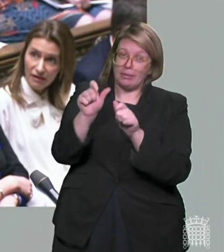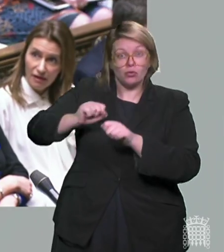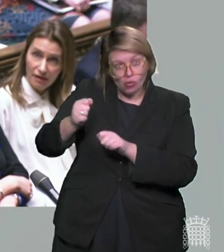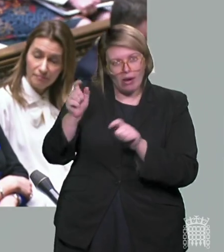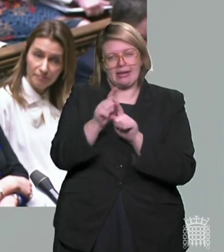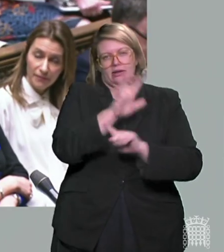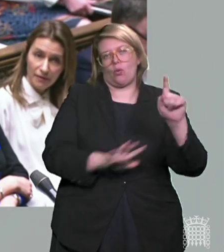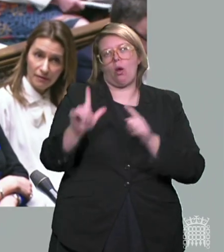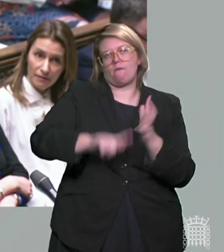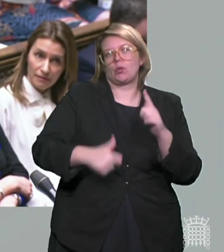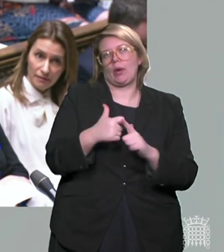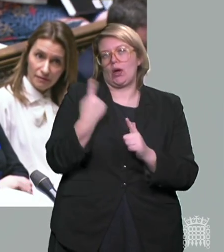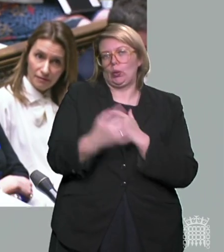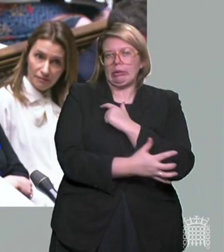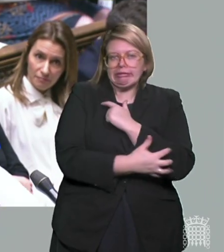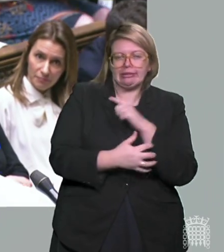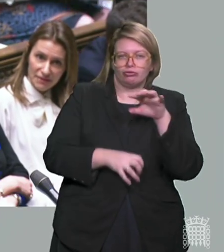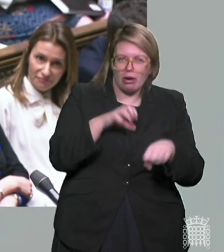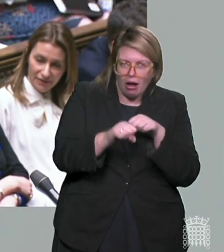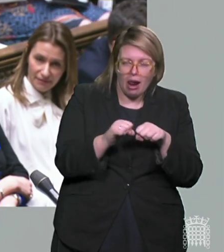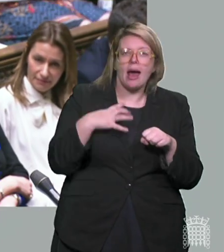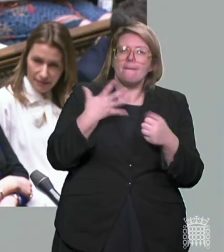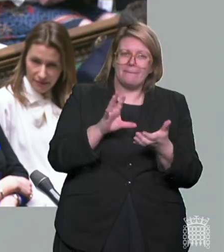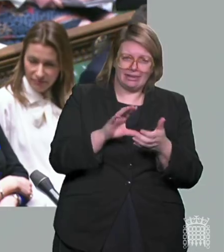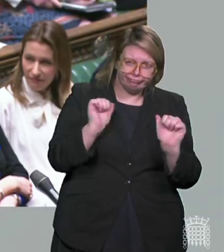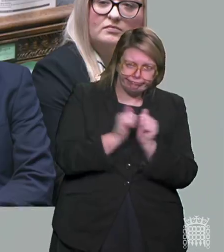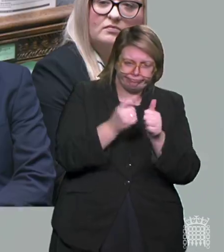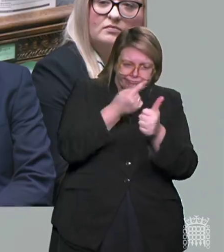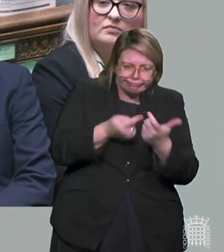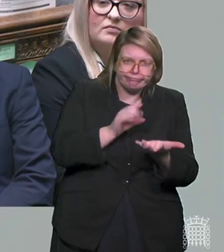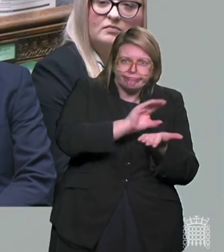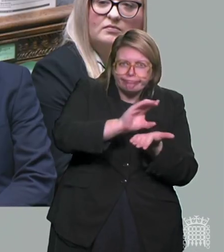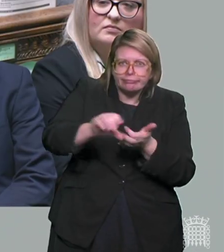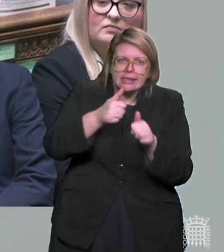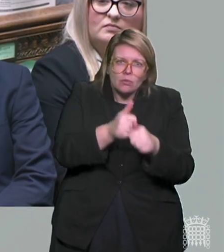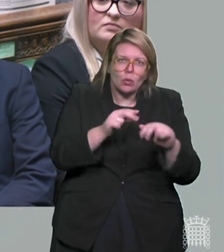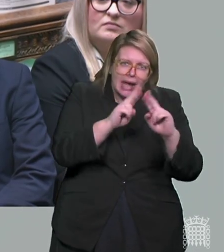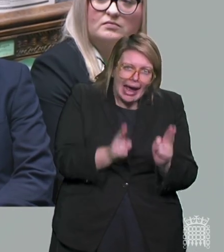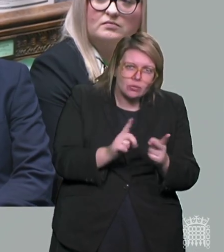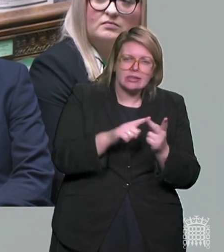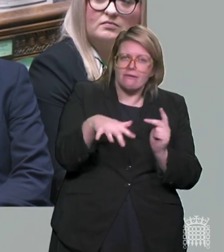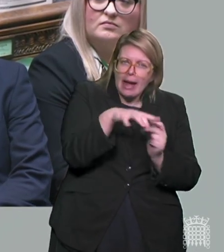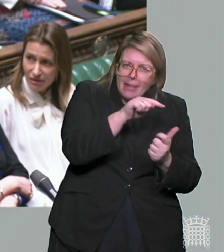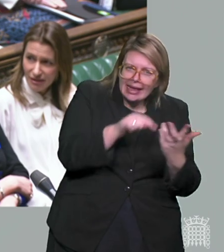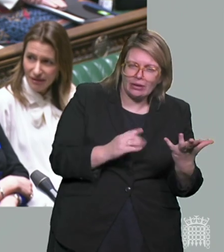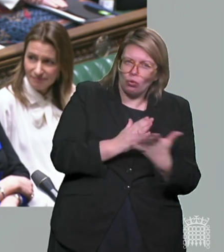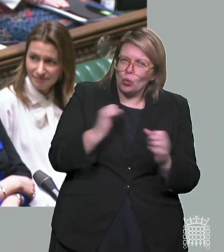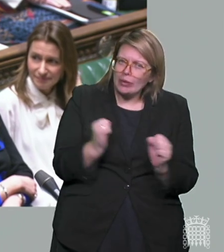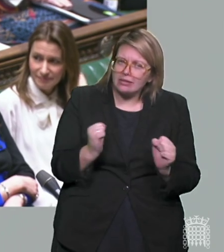I have set out already some of the payments being made to support households this winter.